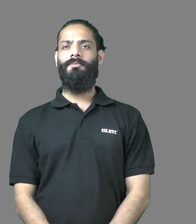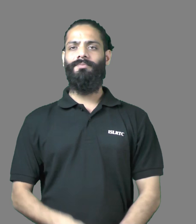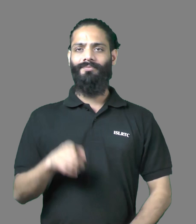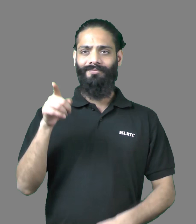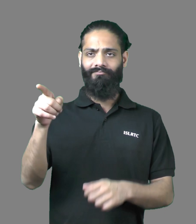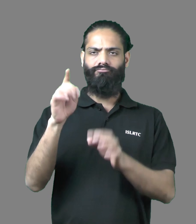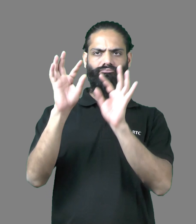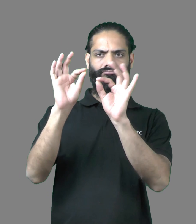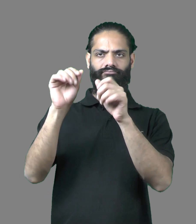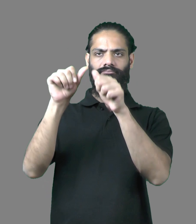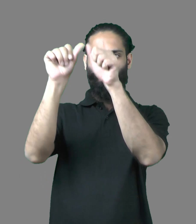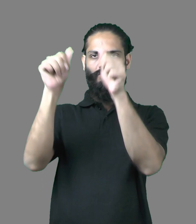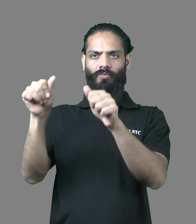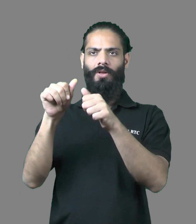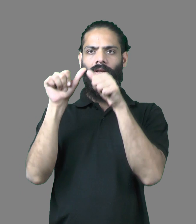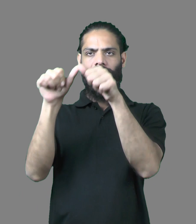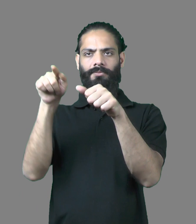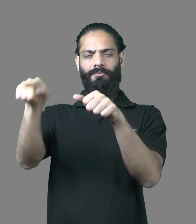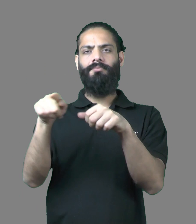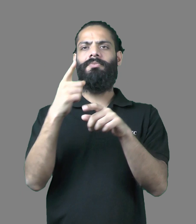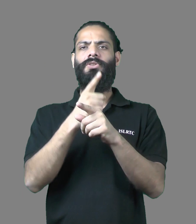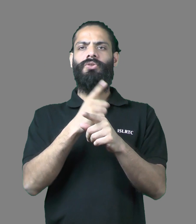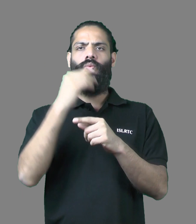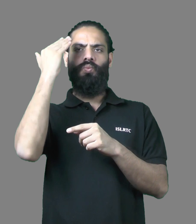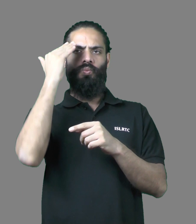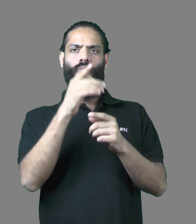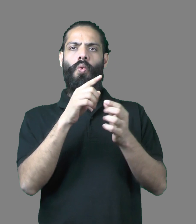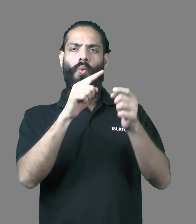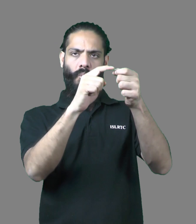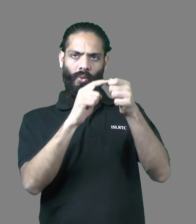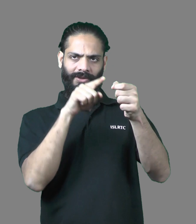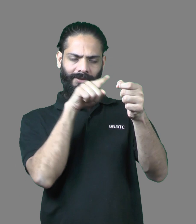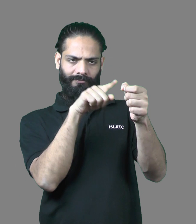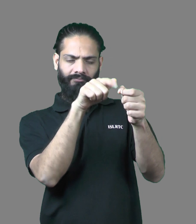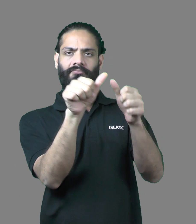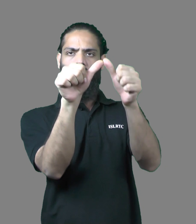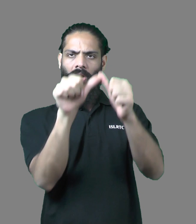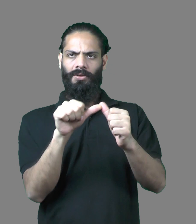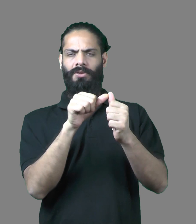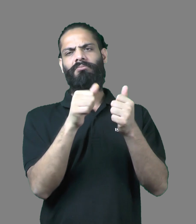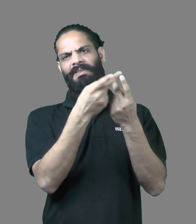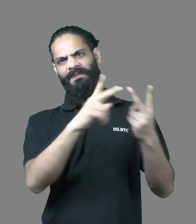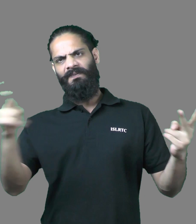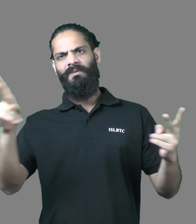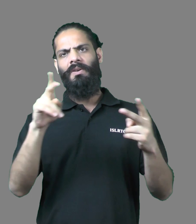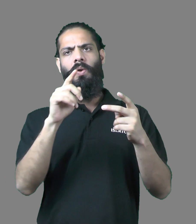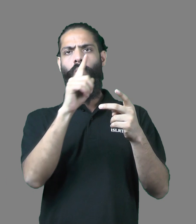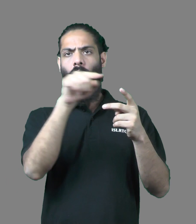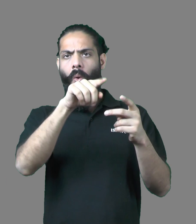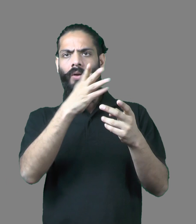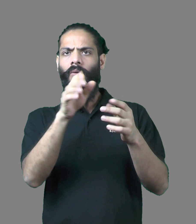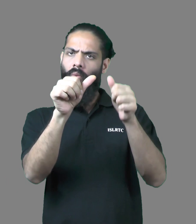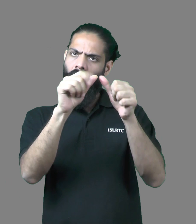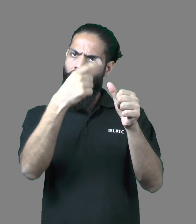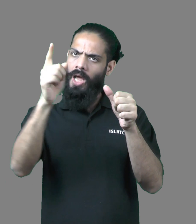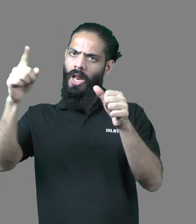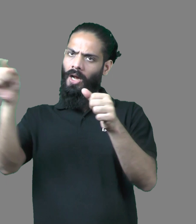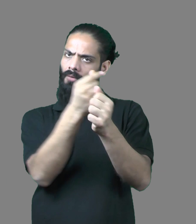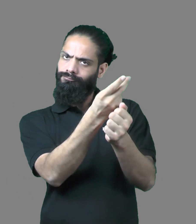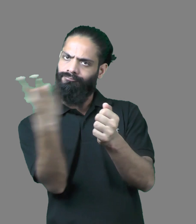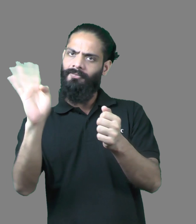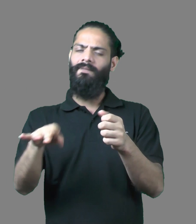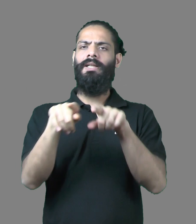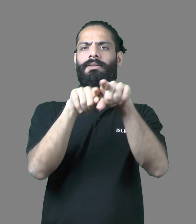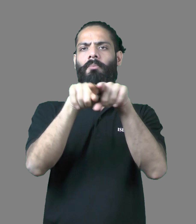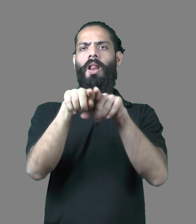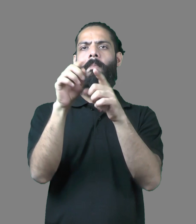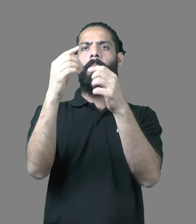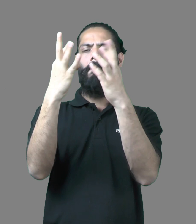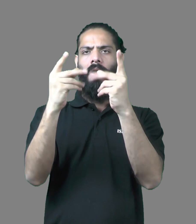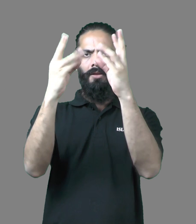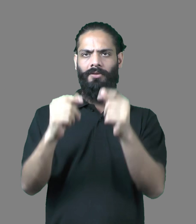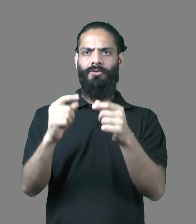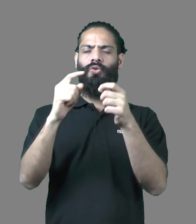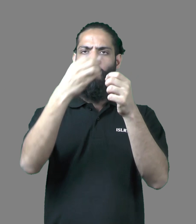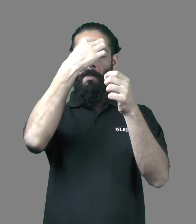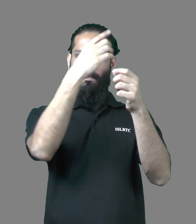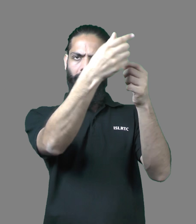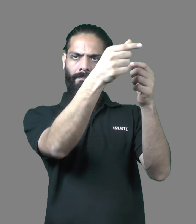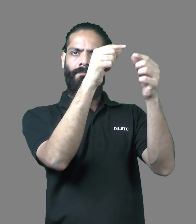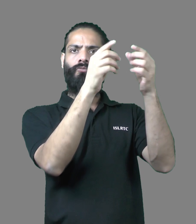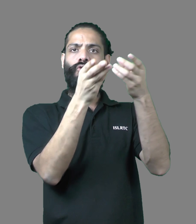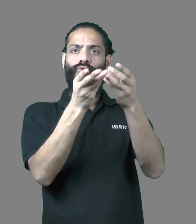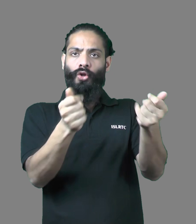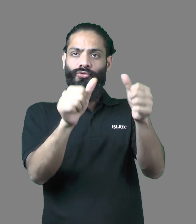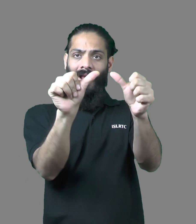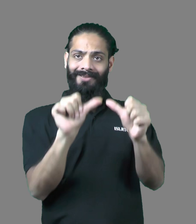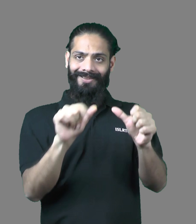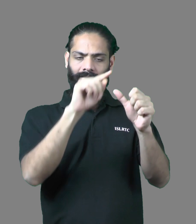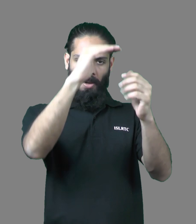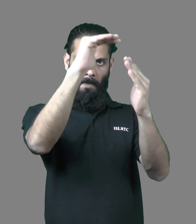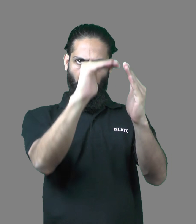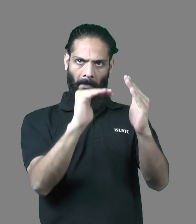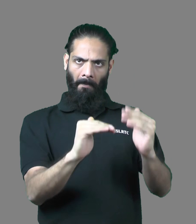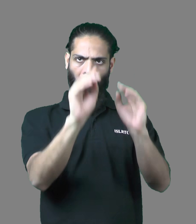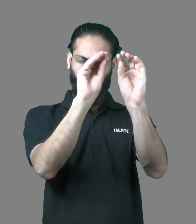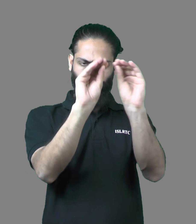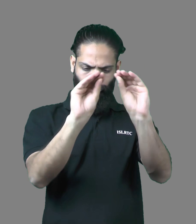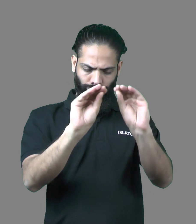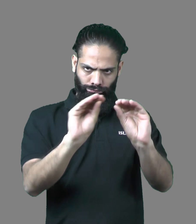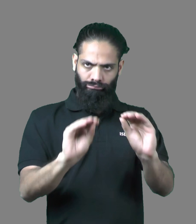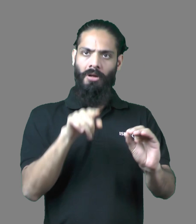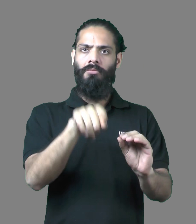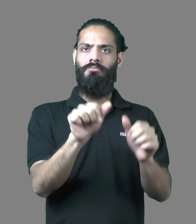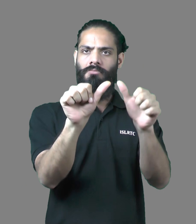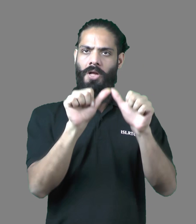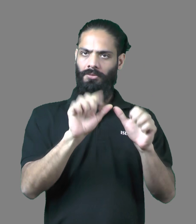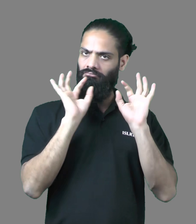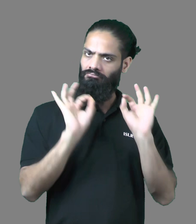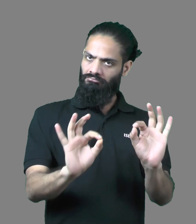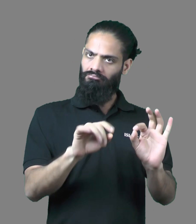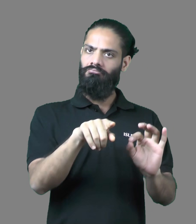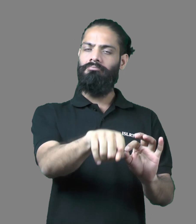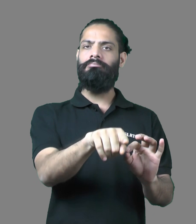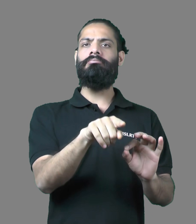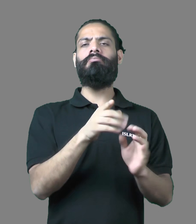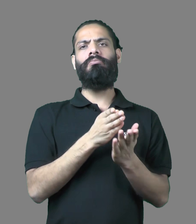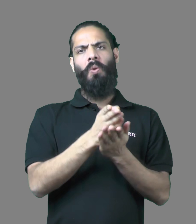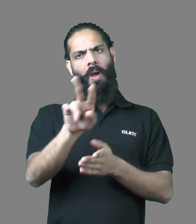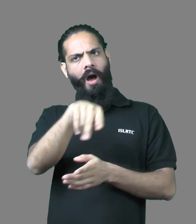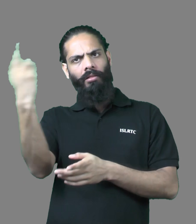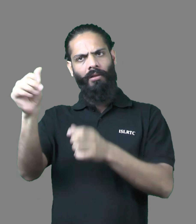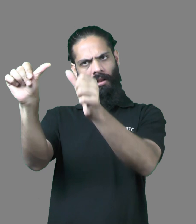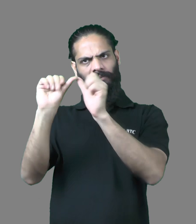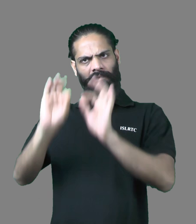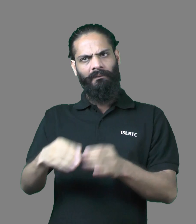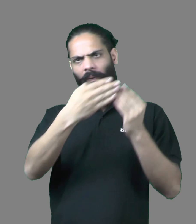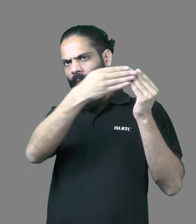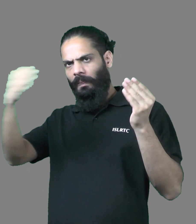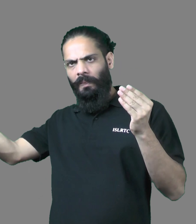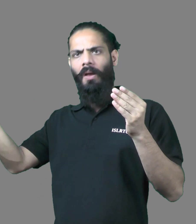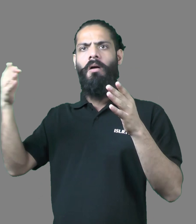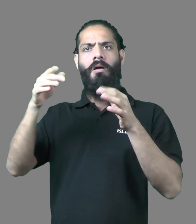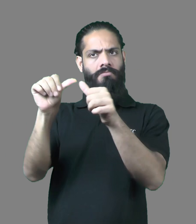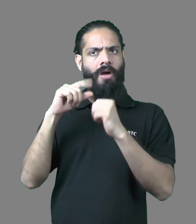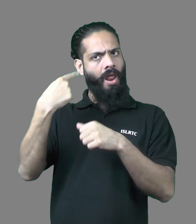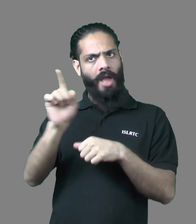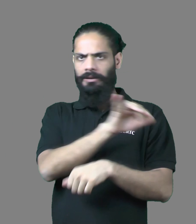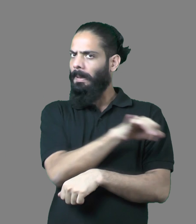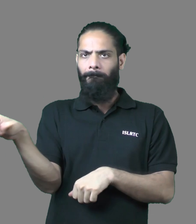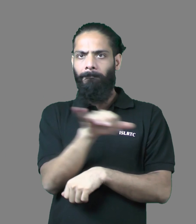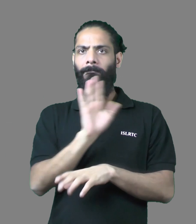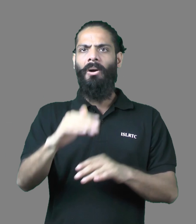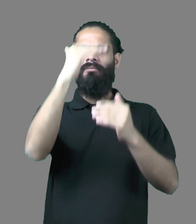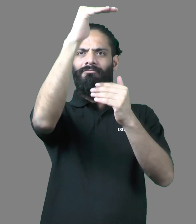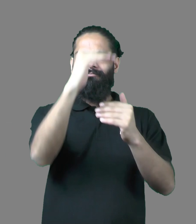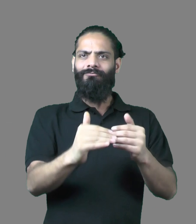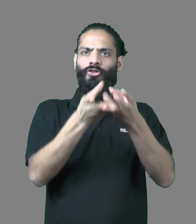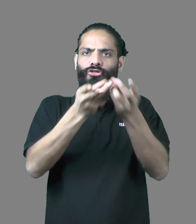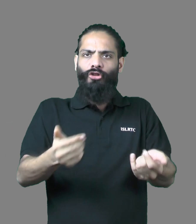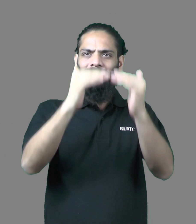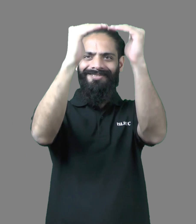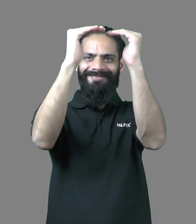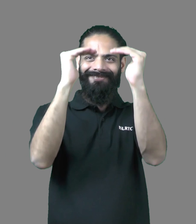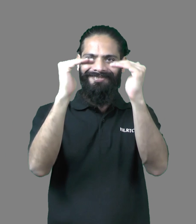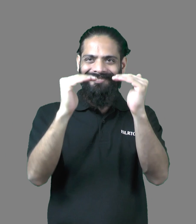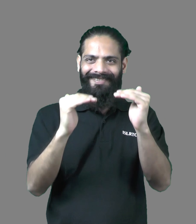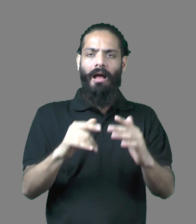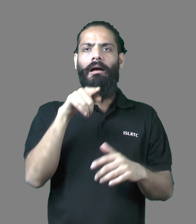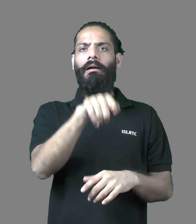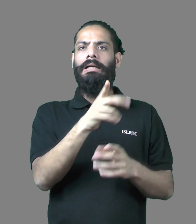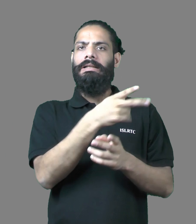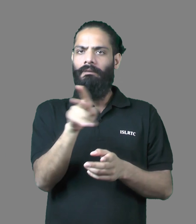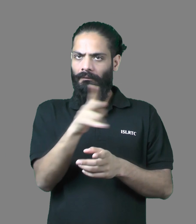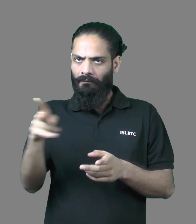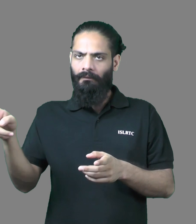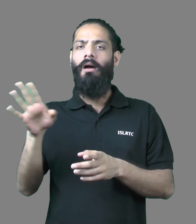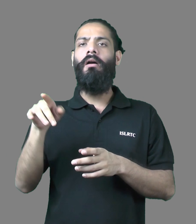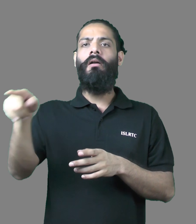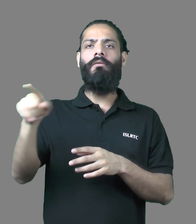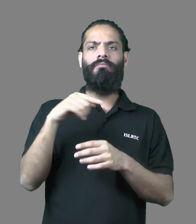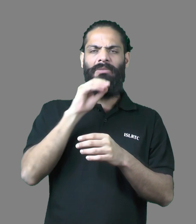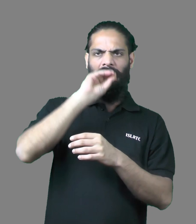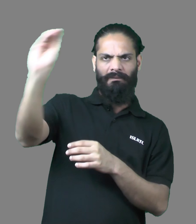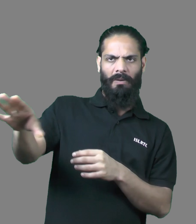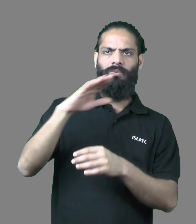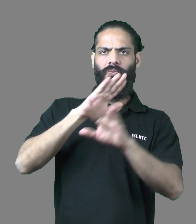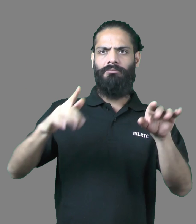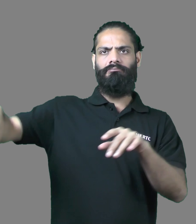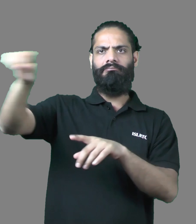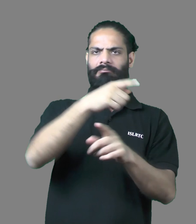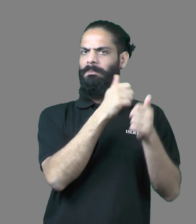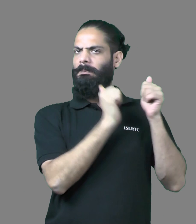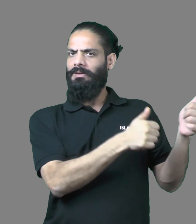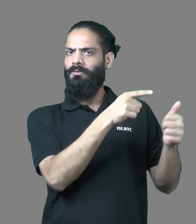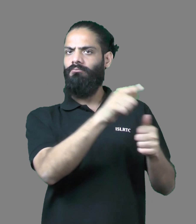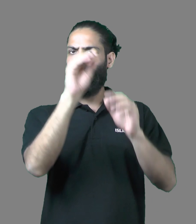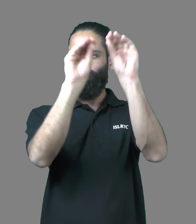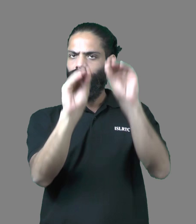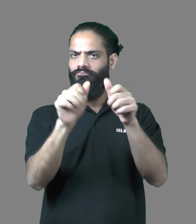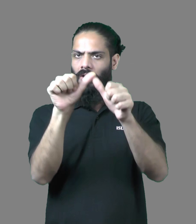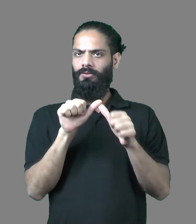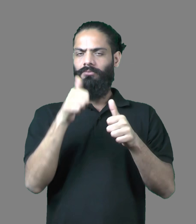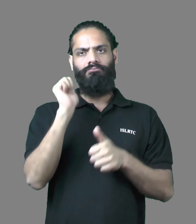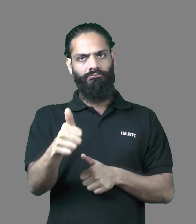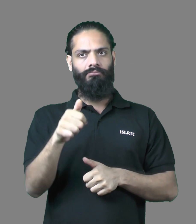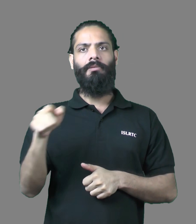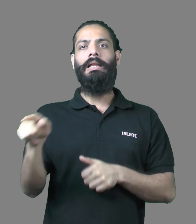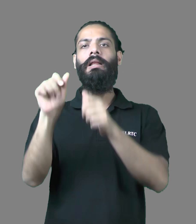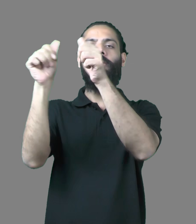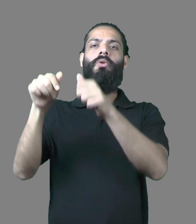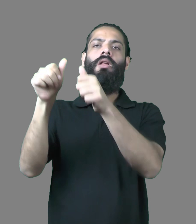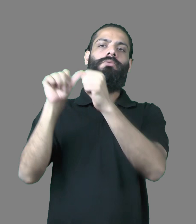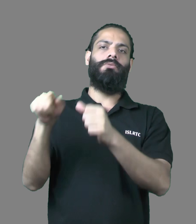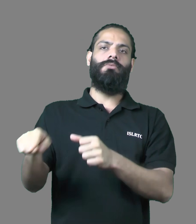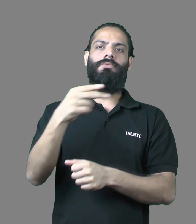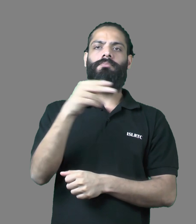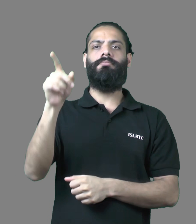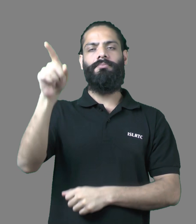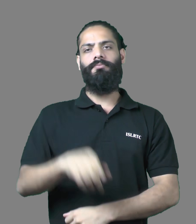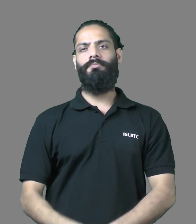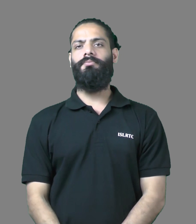Model Answer